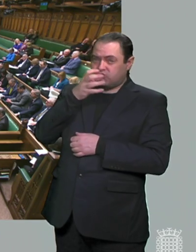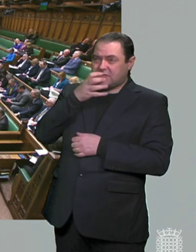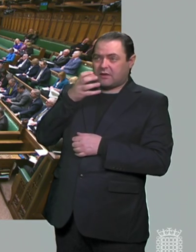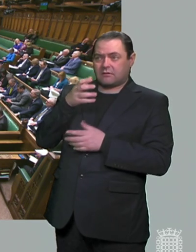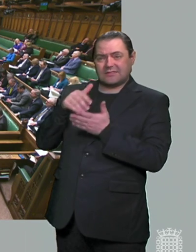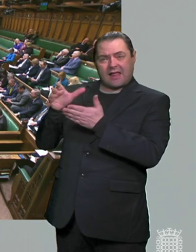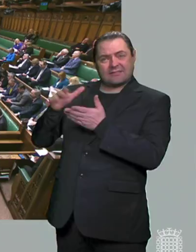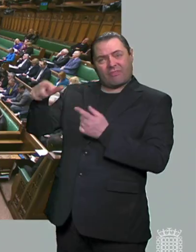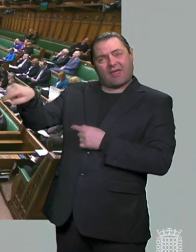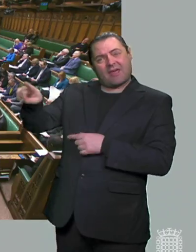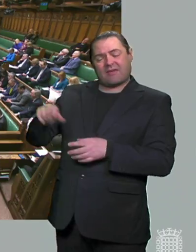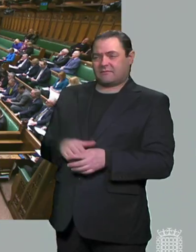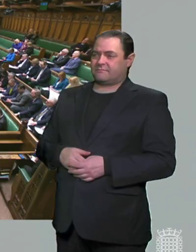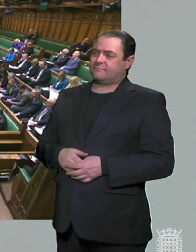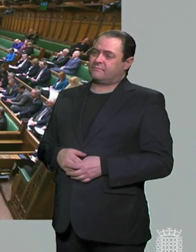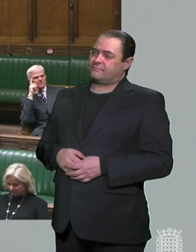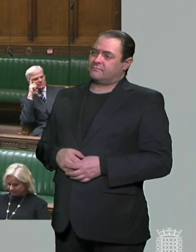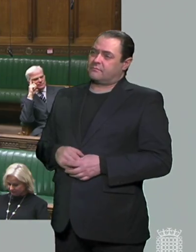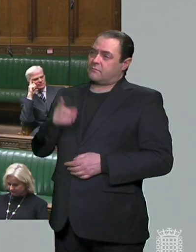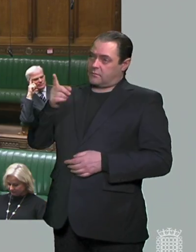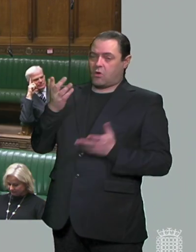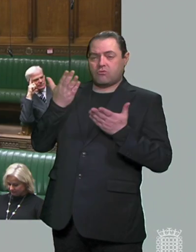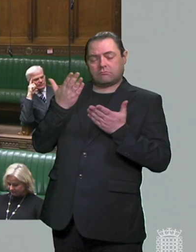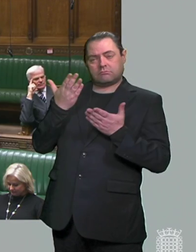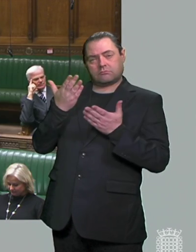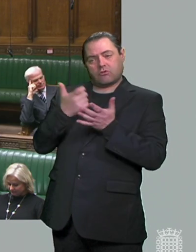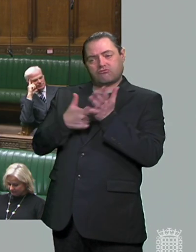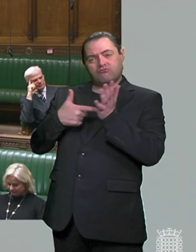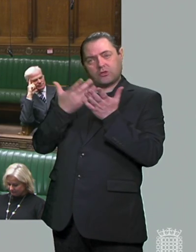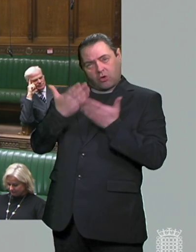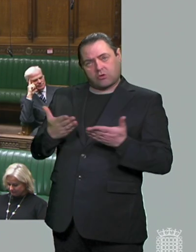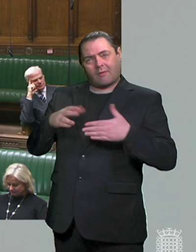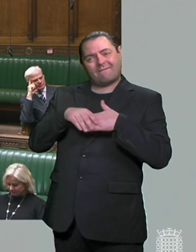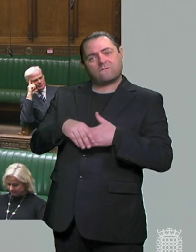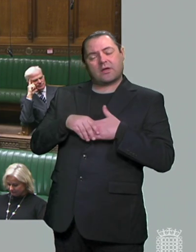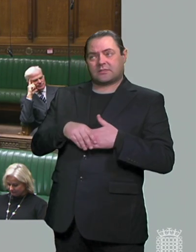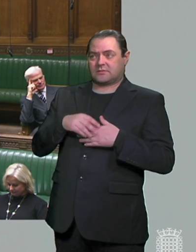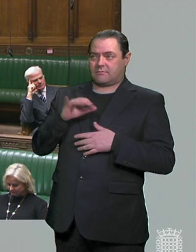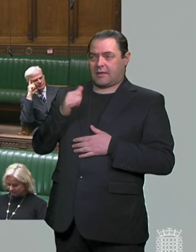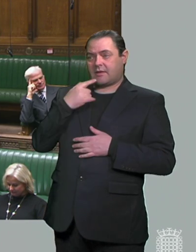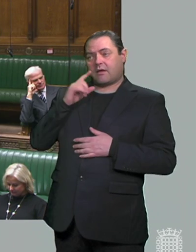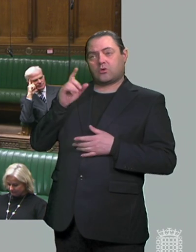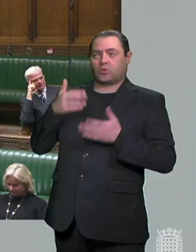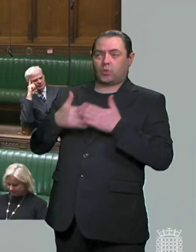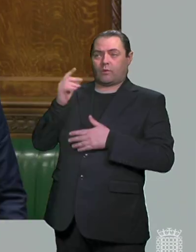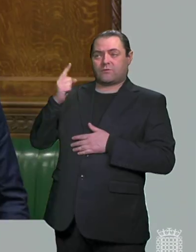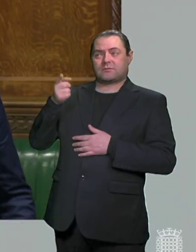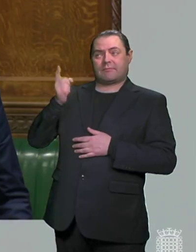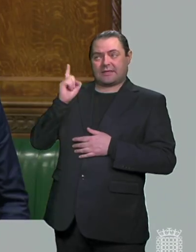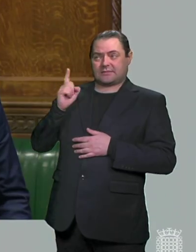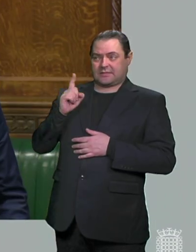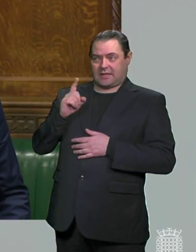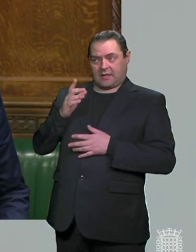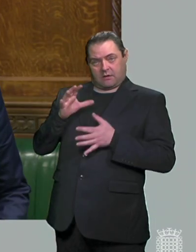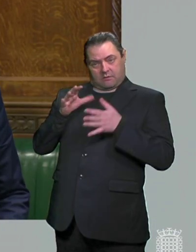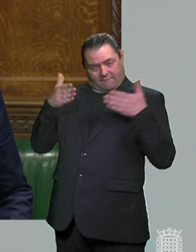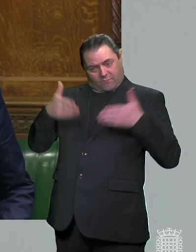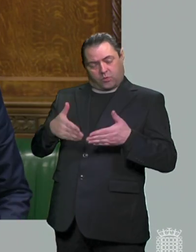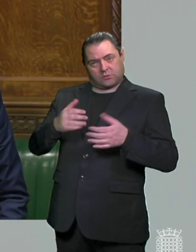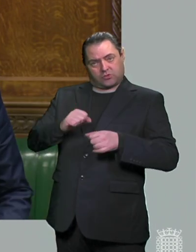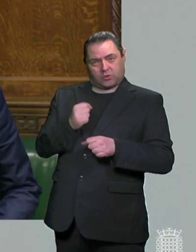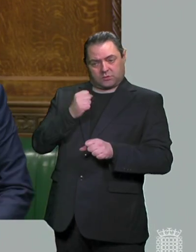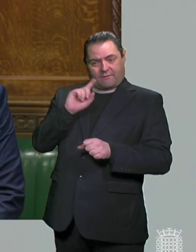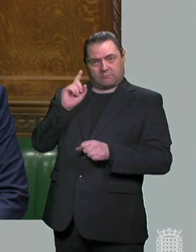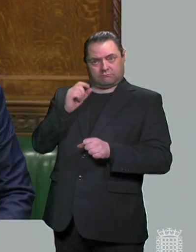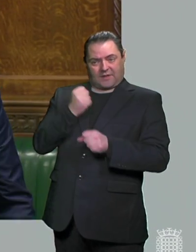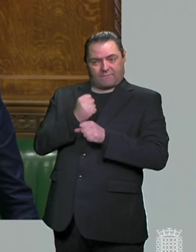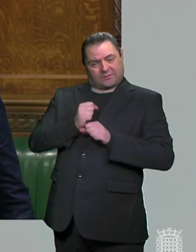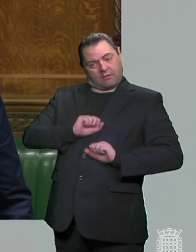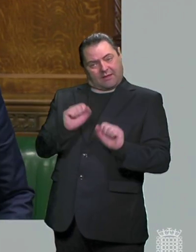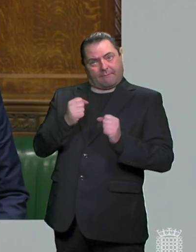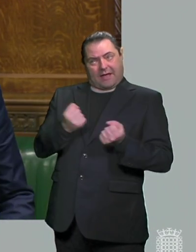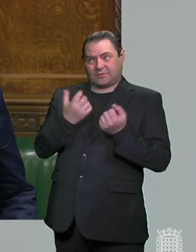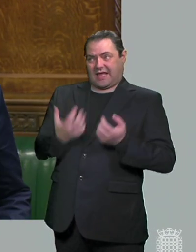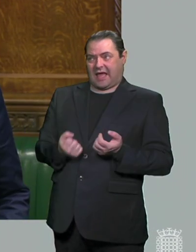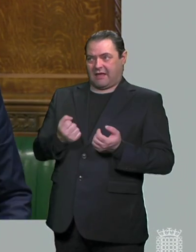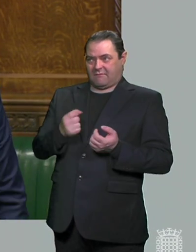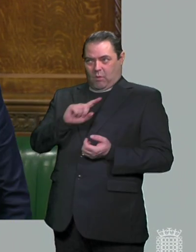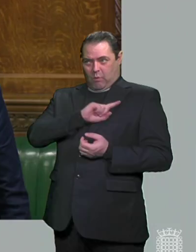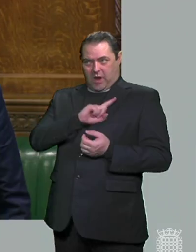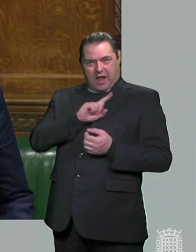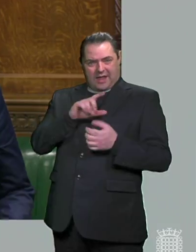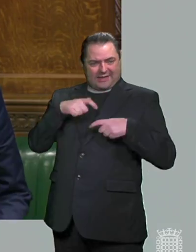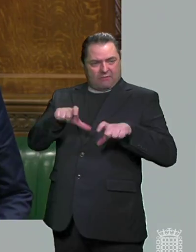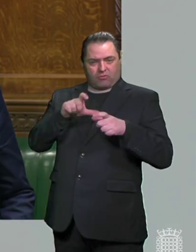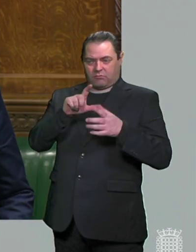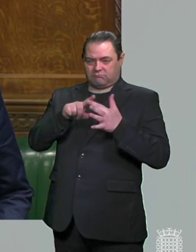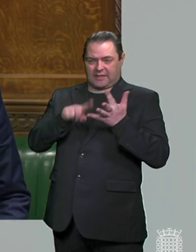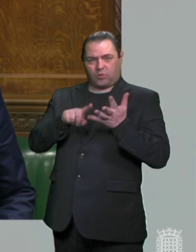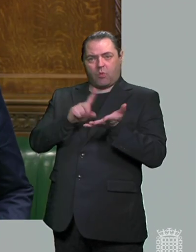Does my right honourable Friend agree that it would be ideal if the new First Minister put as much focus on the powers that the Scottish Government already have as on retained EU law?